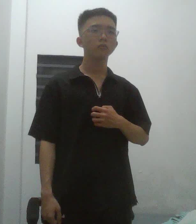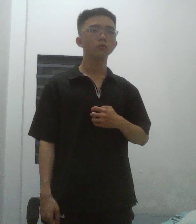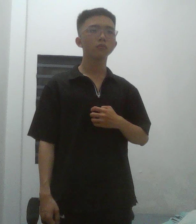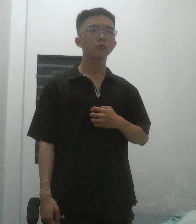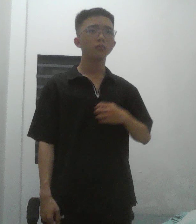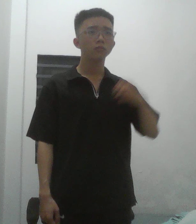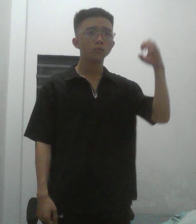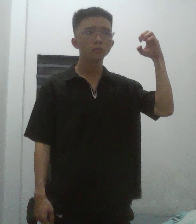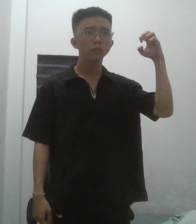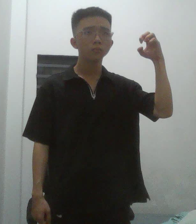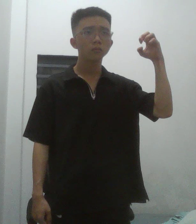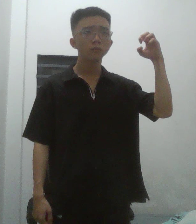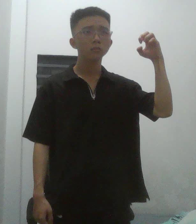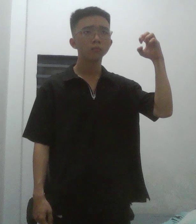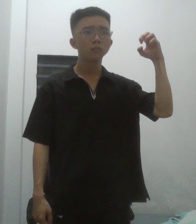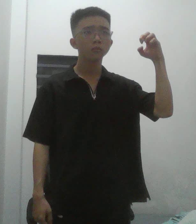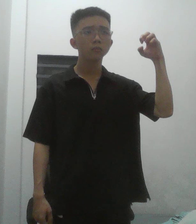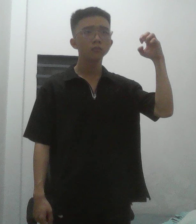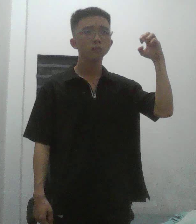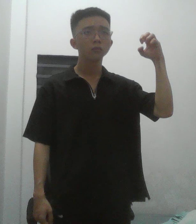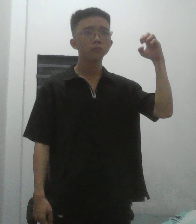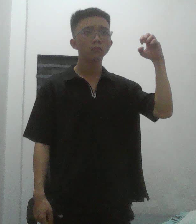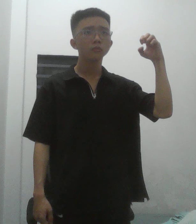tuc gian